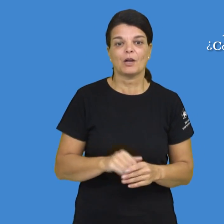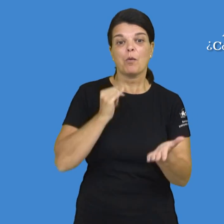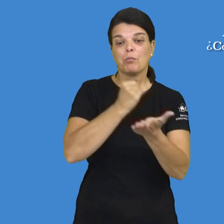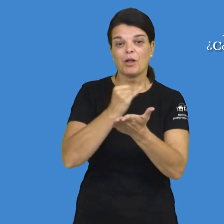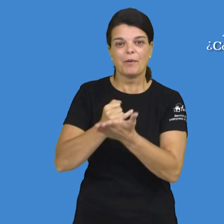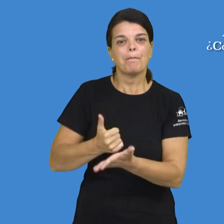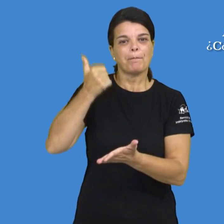probar